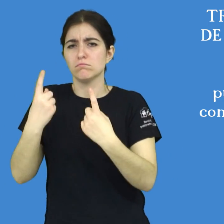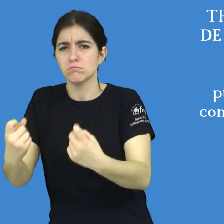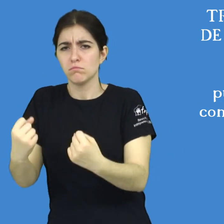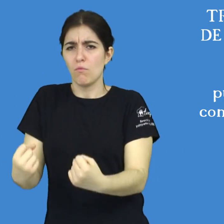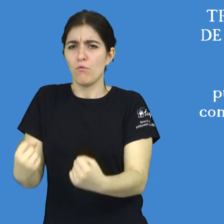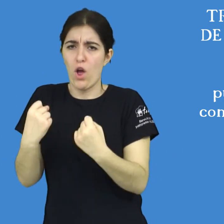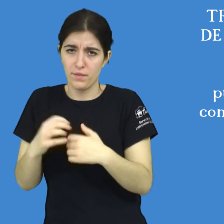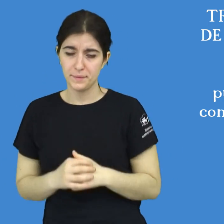fuerte